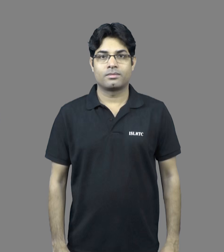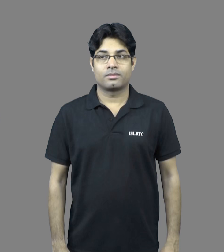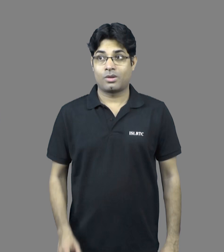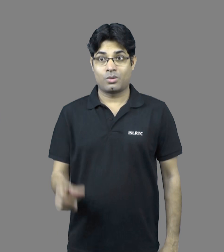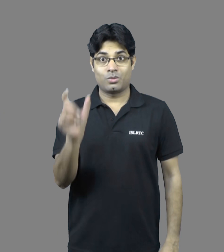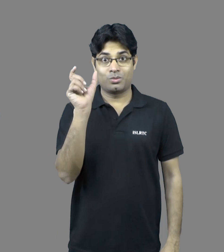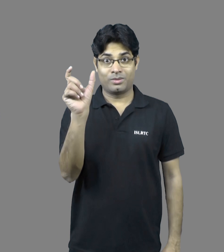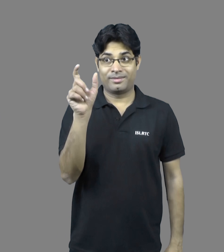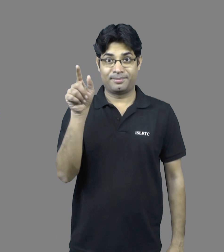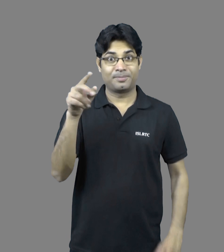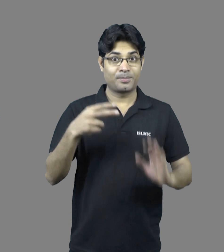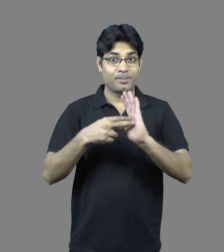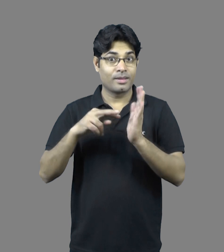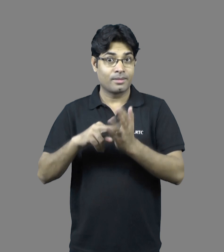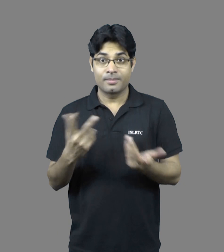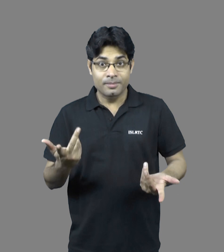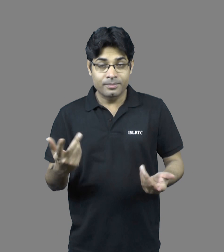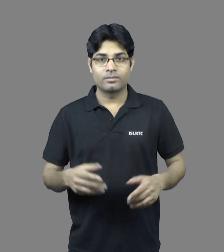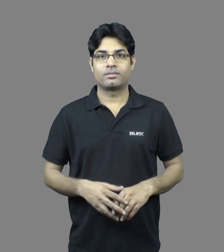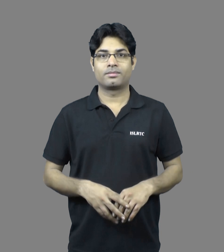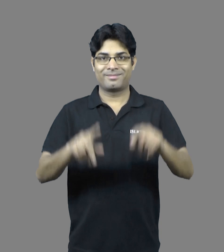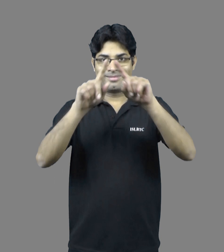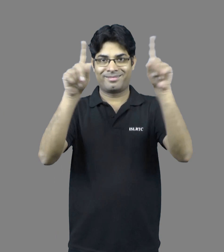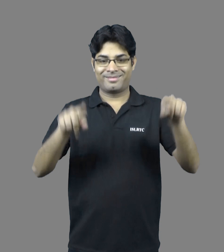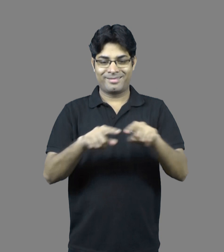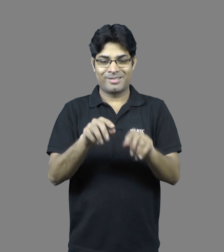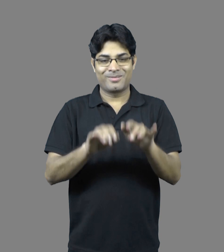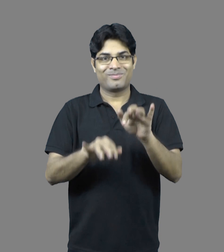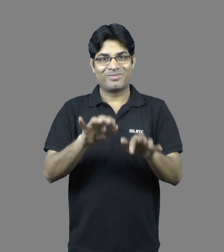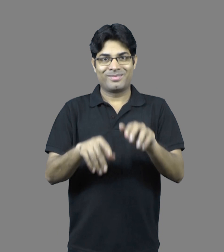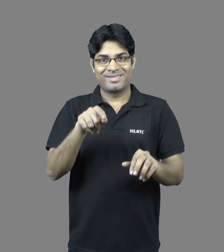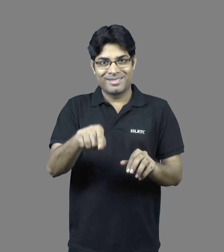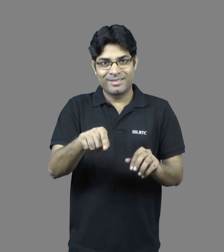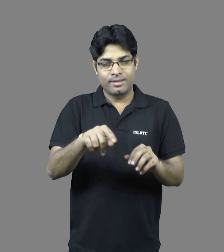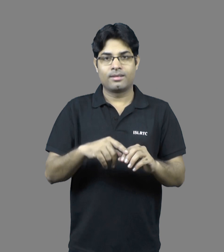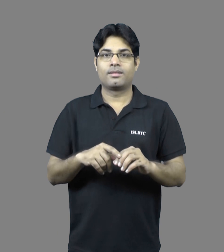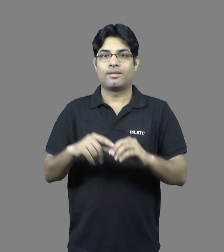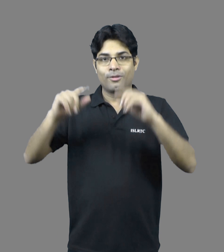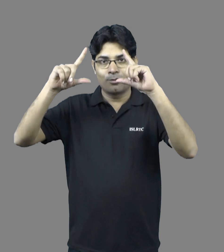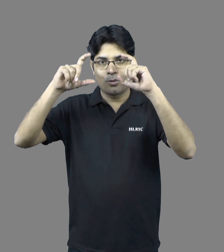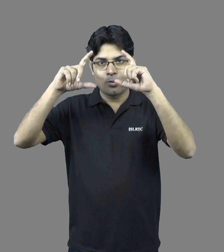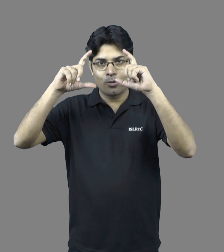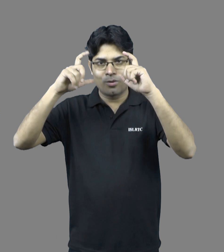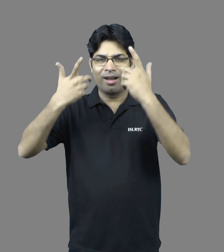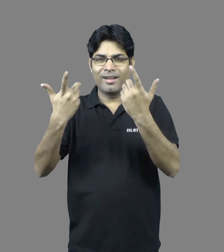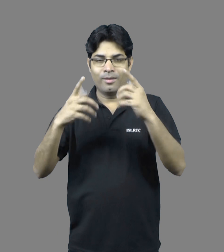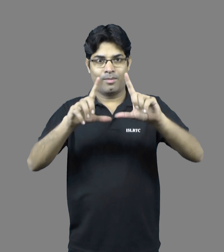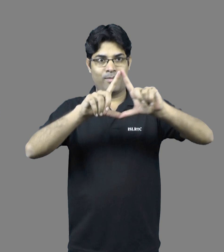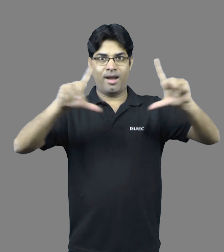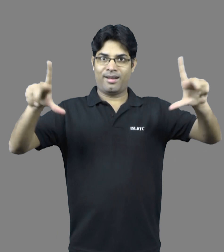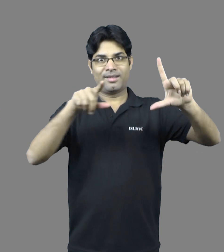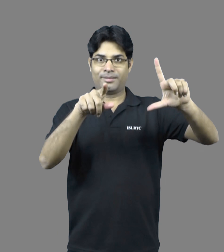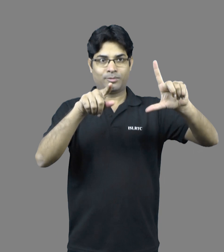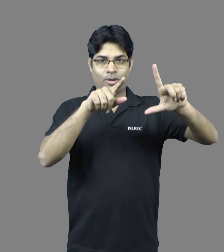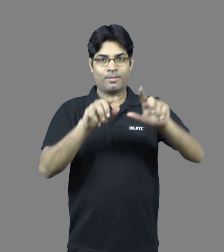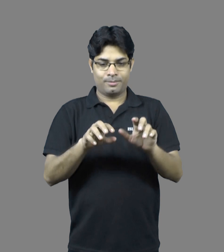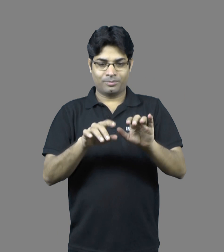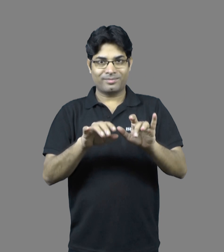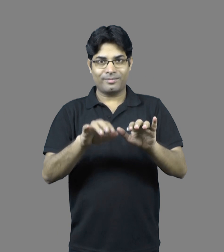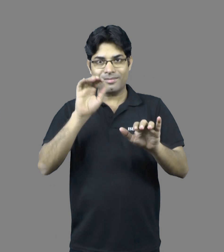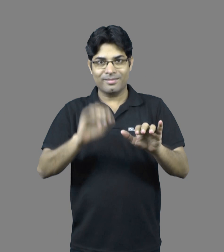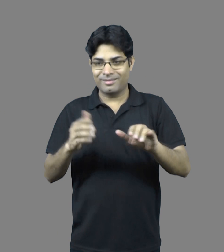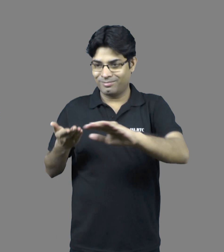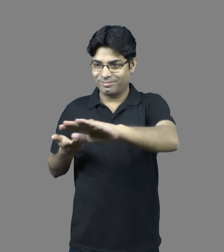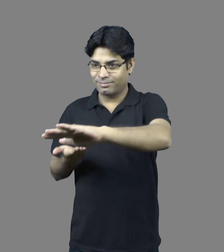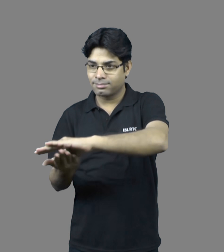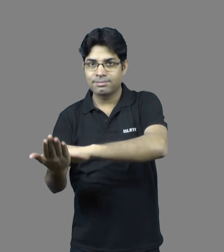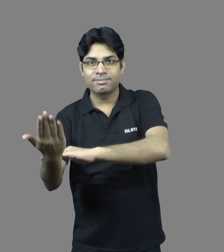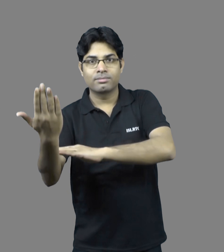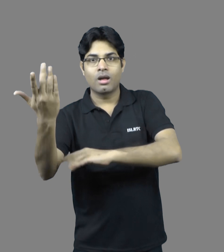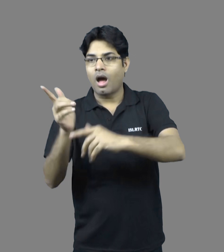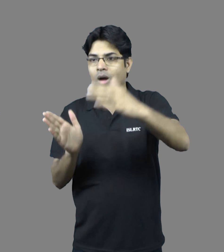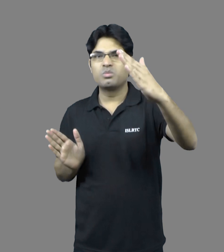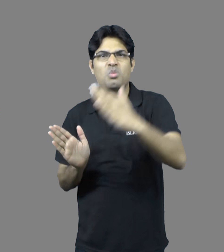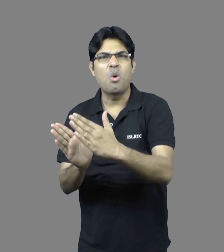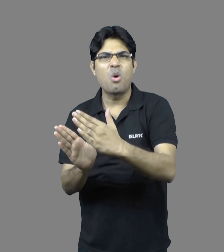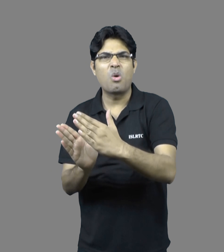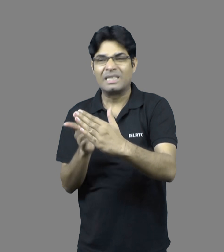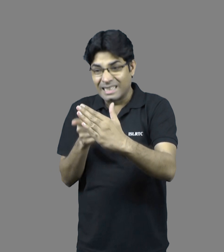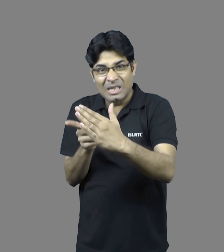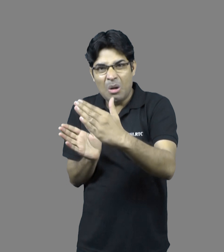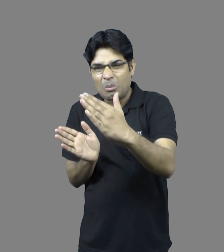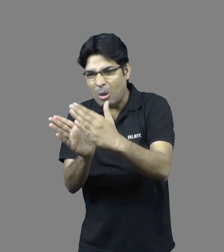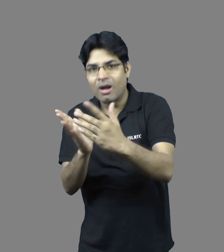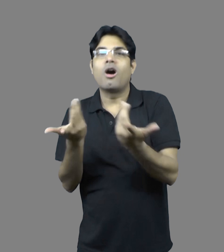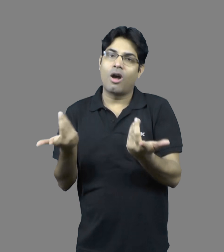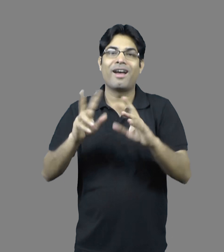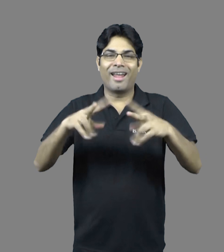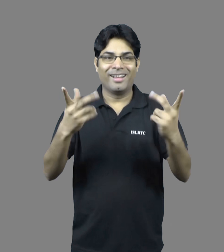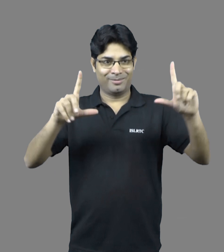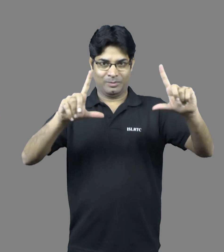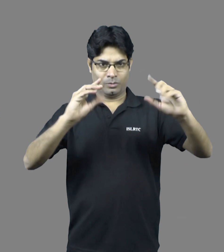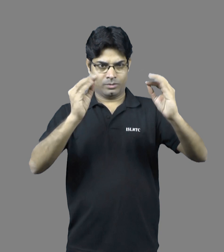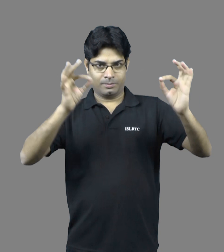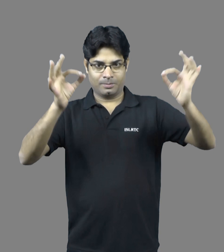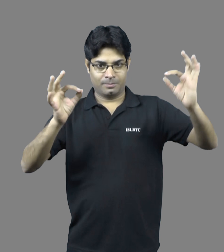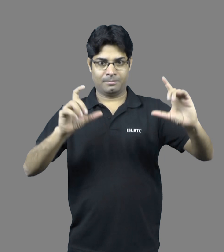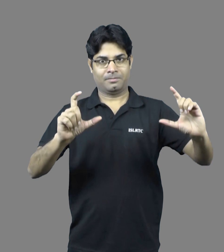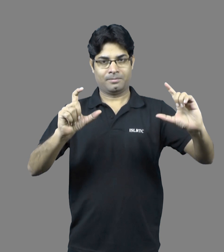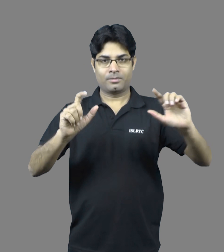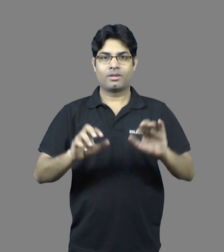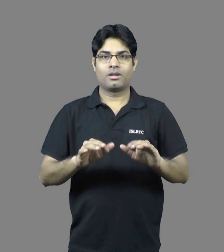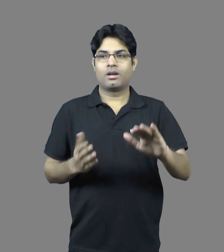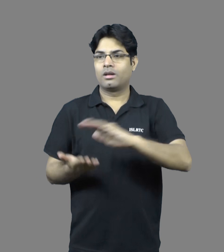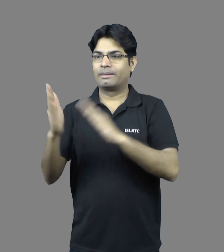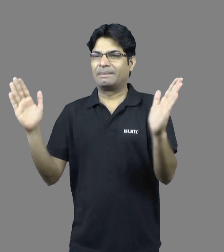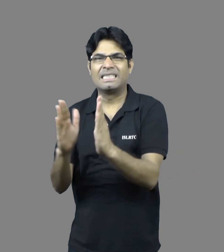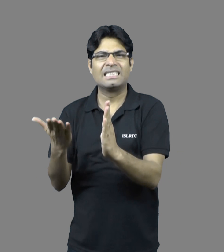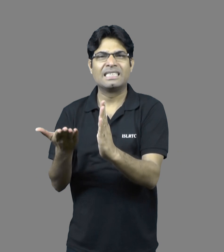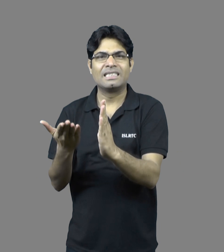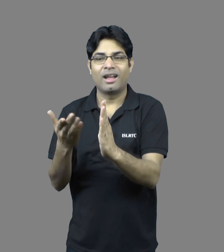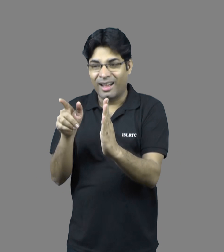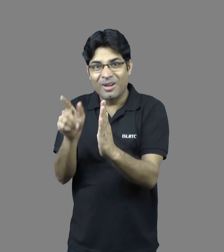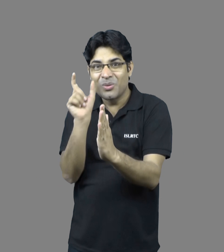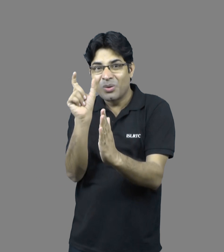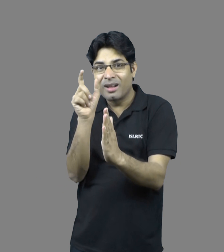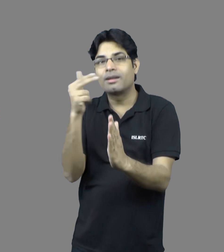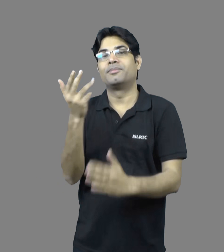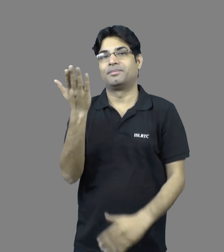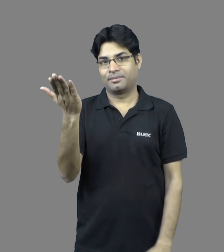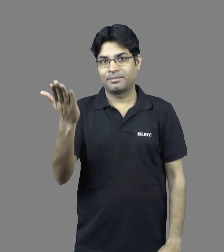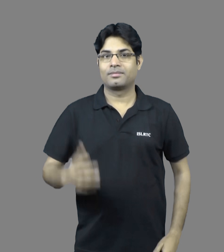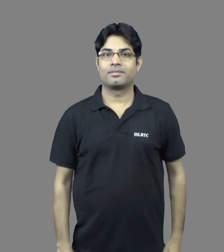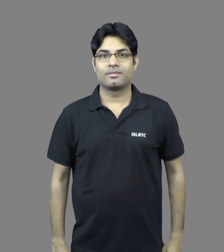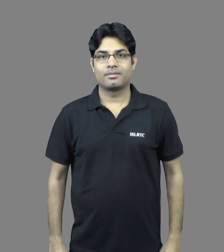Bleed